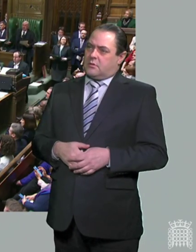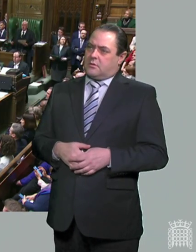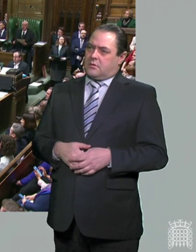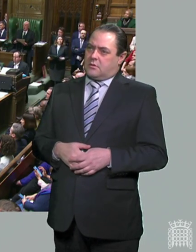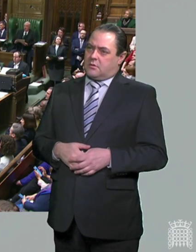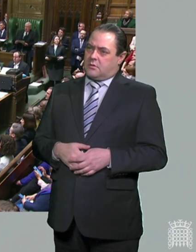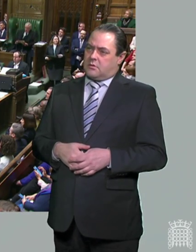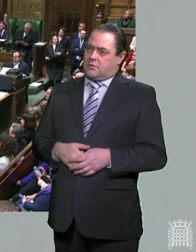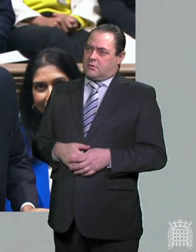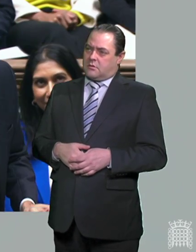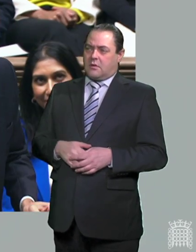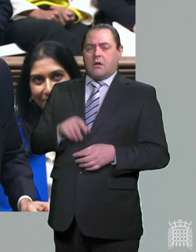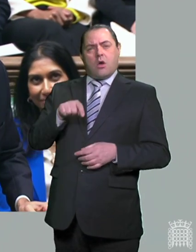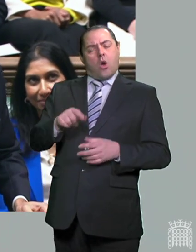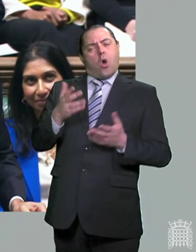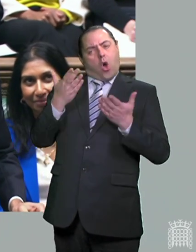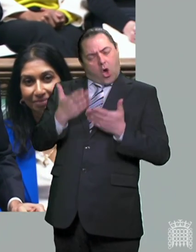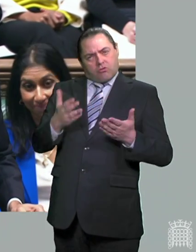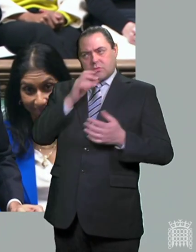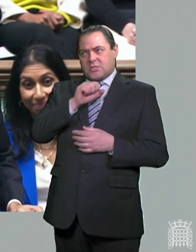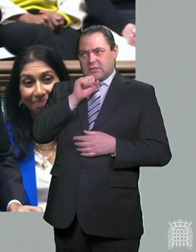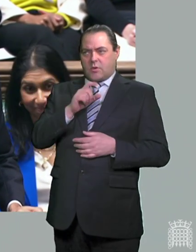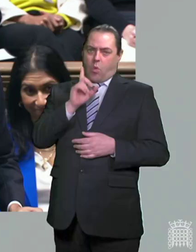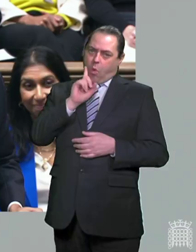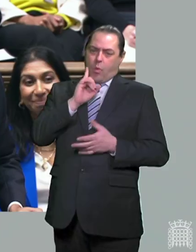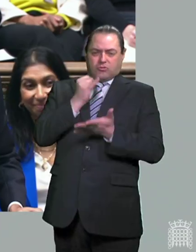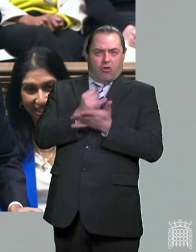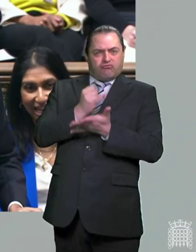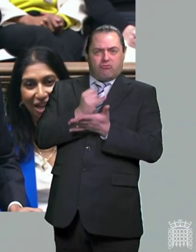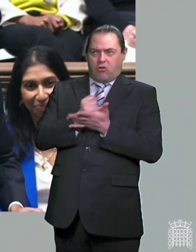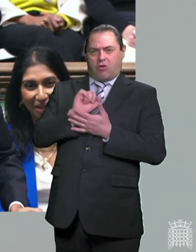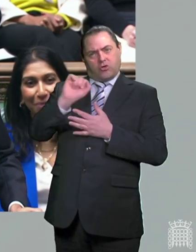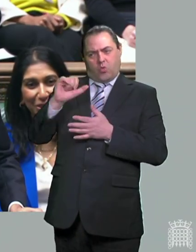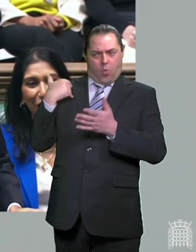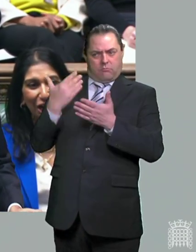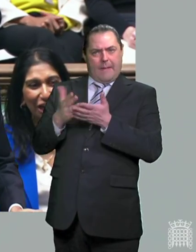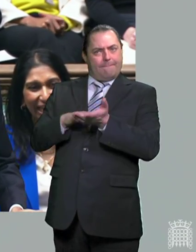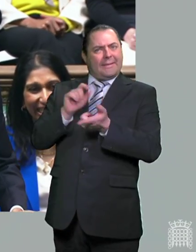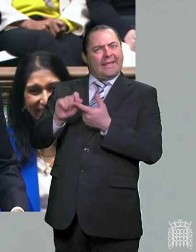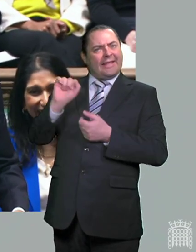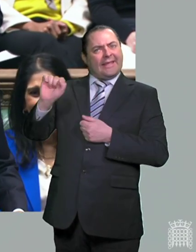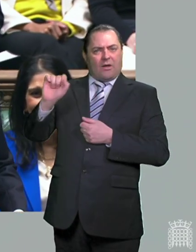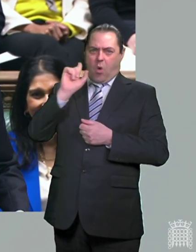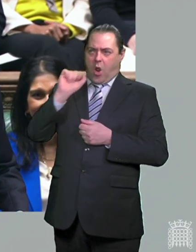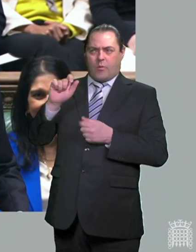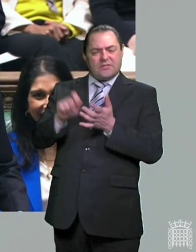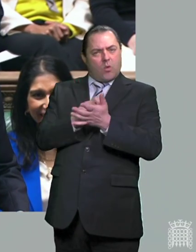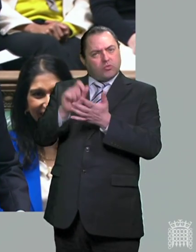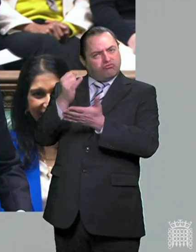The right honourable and learned Gentleman has been on the wrong side of this issue his entire career.